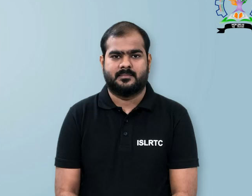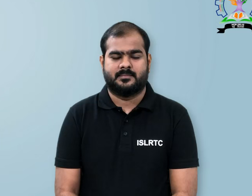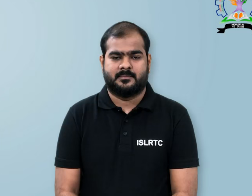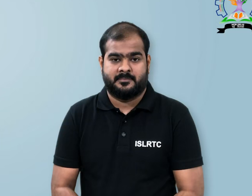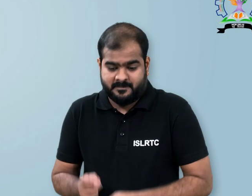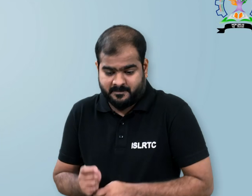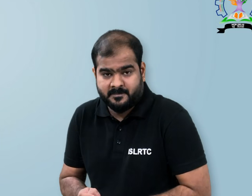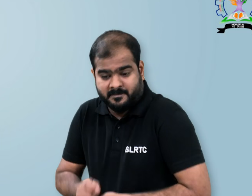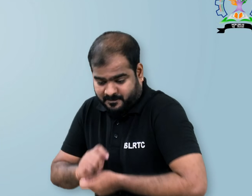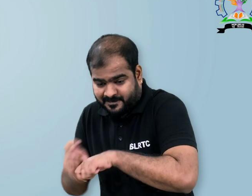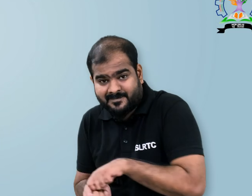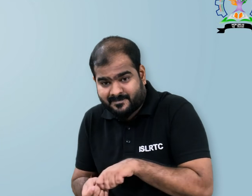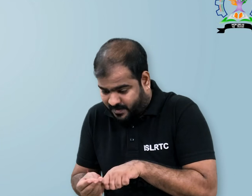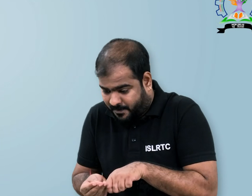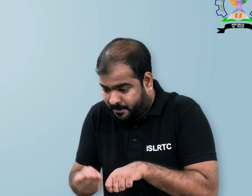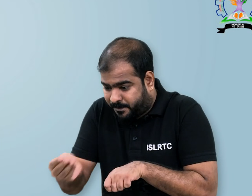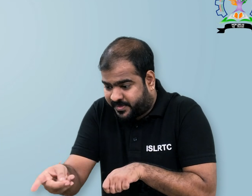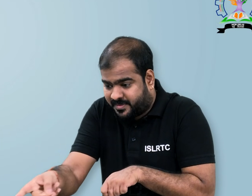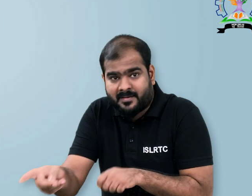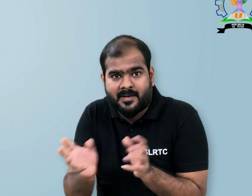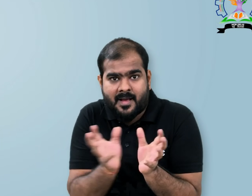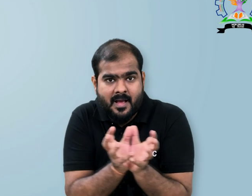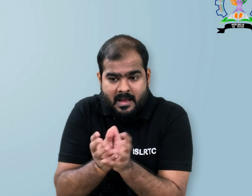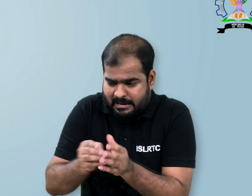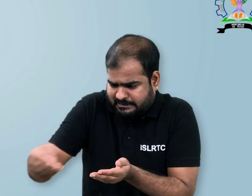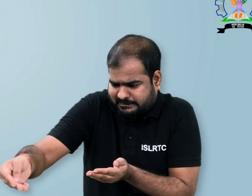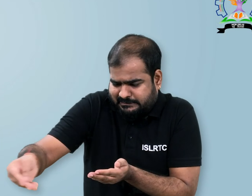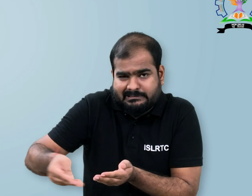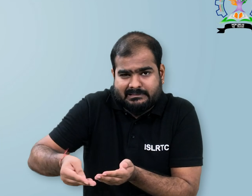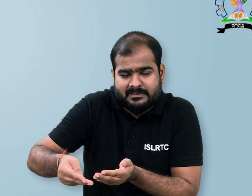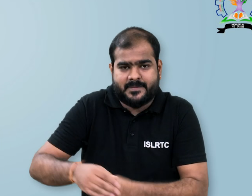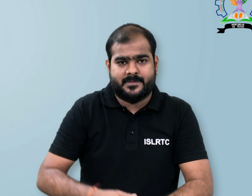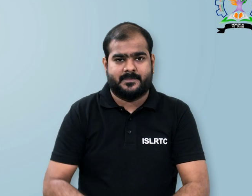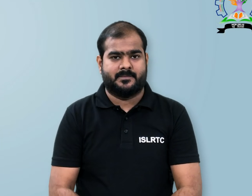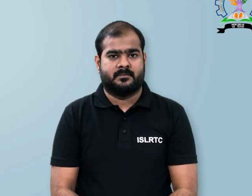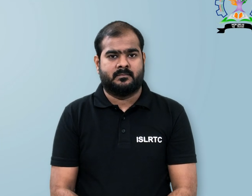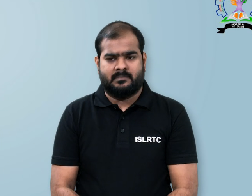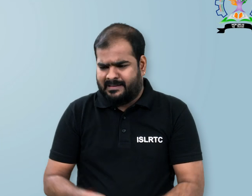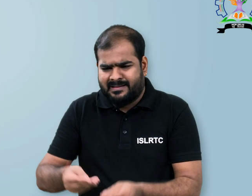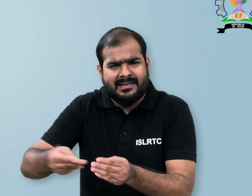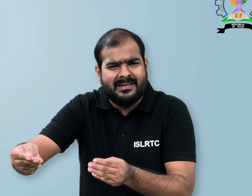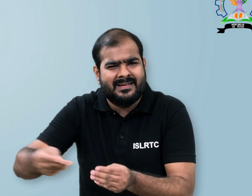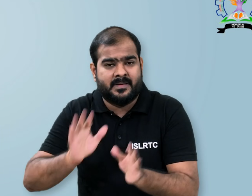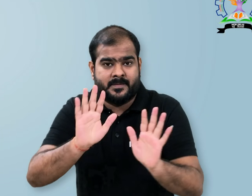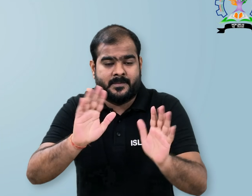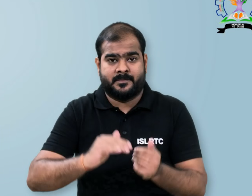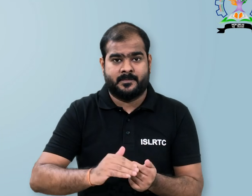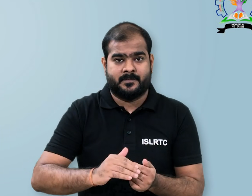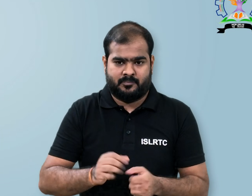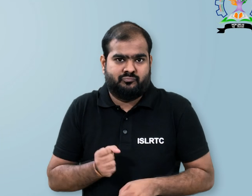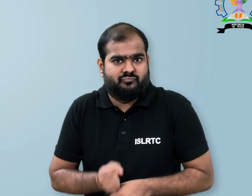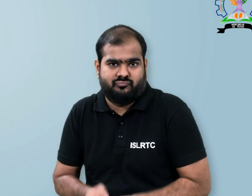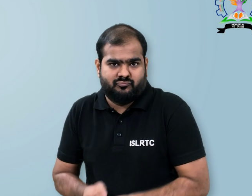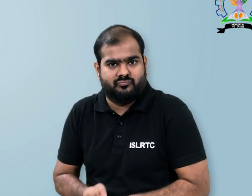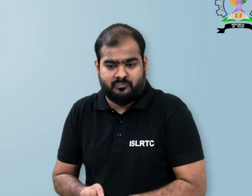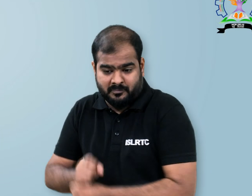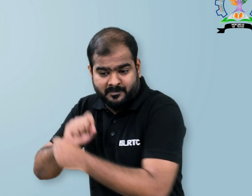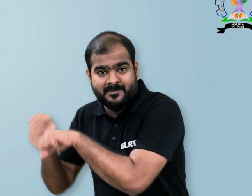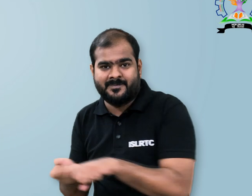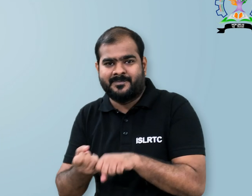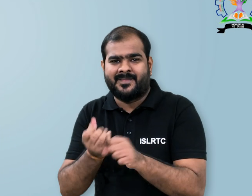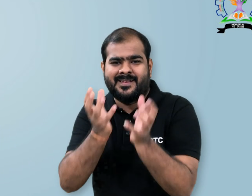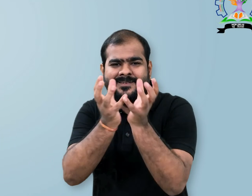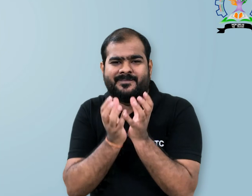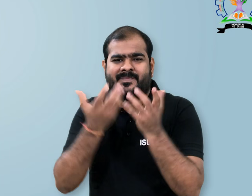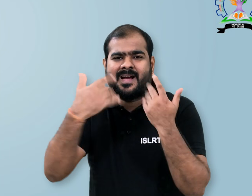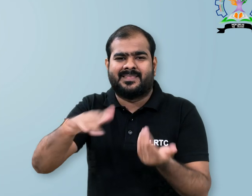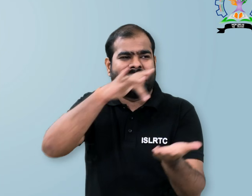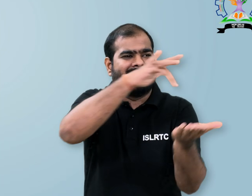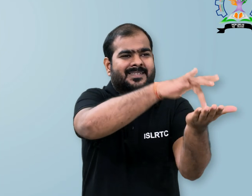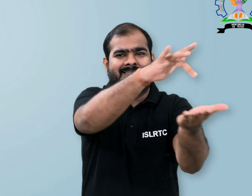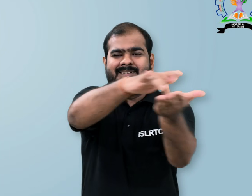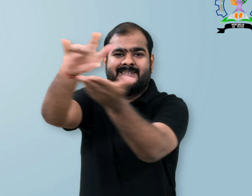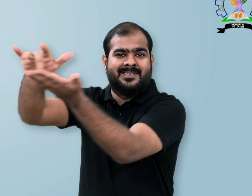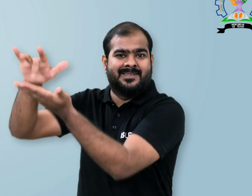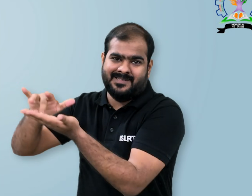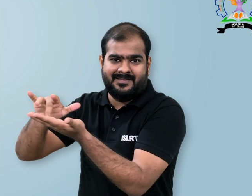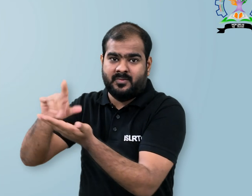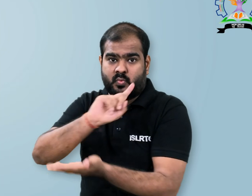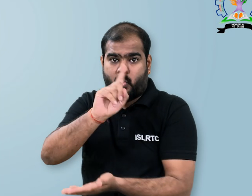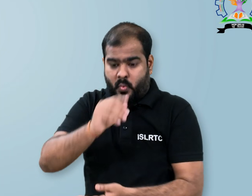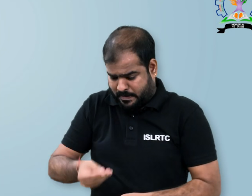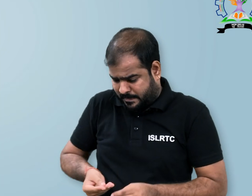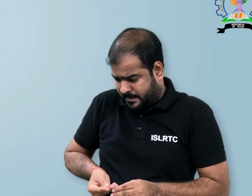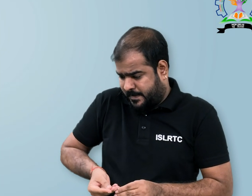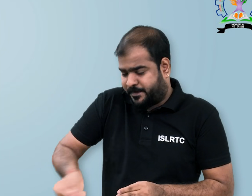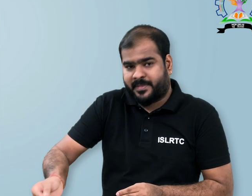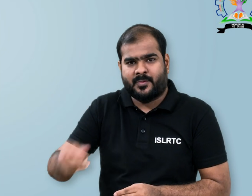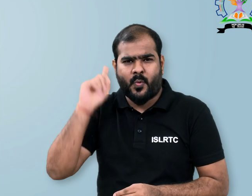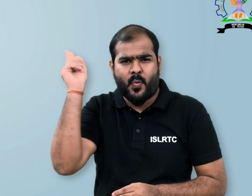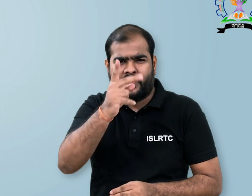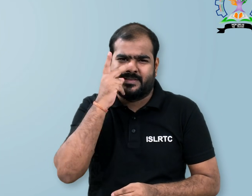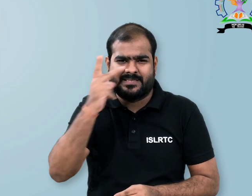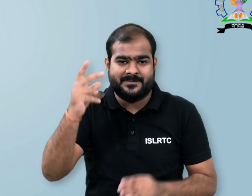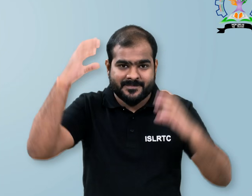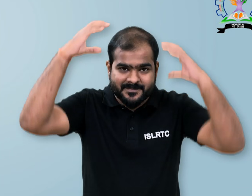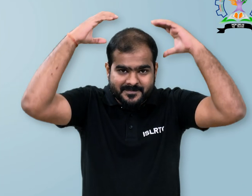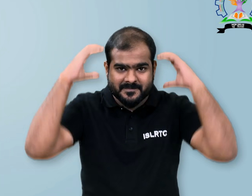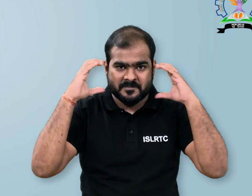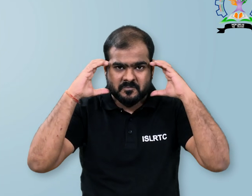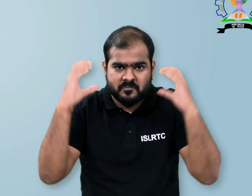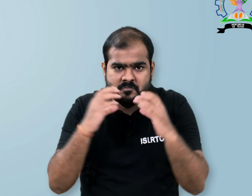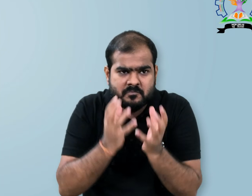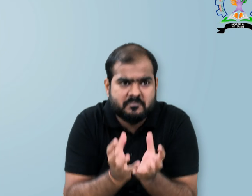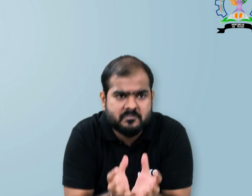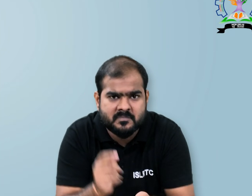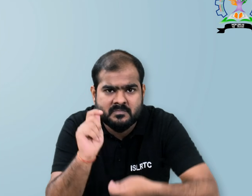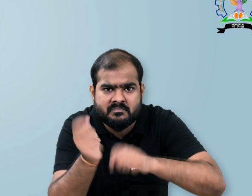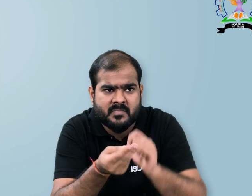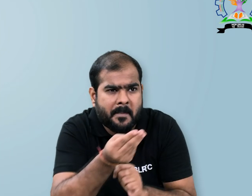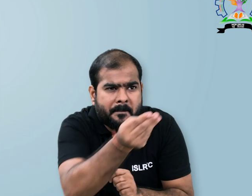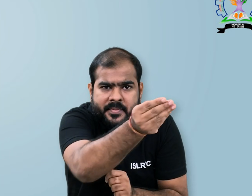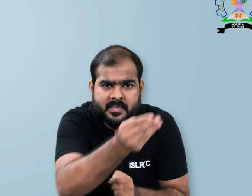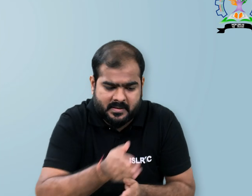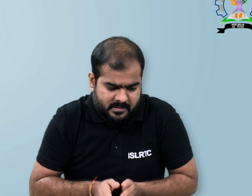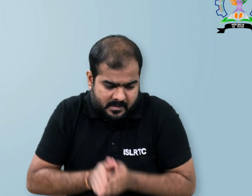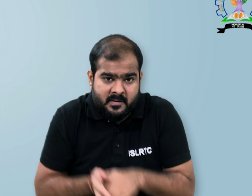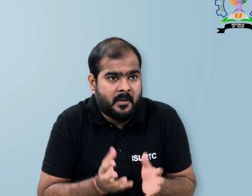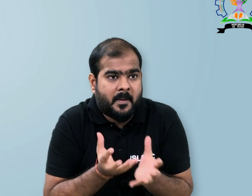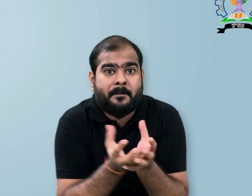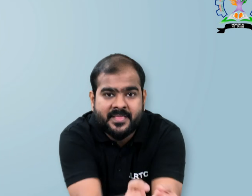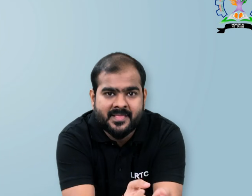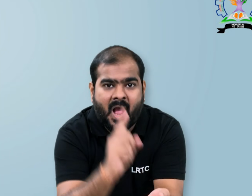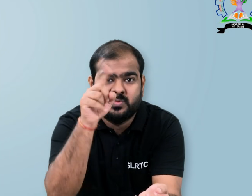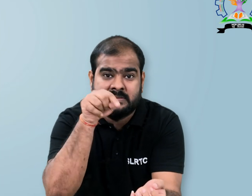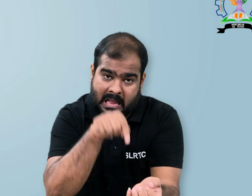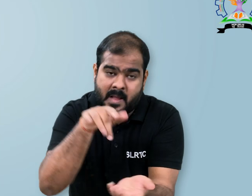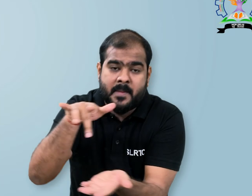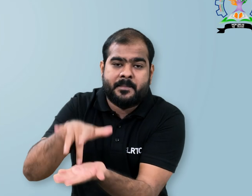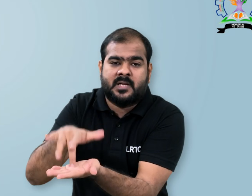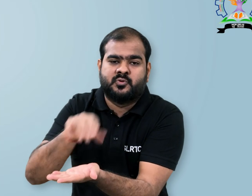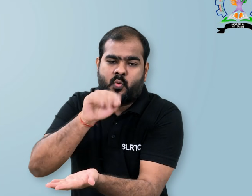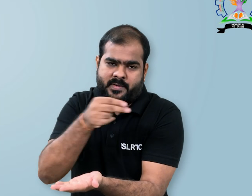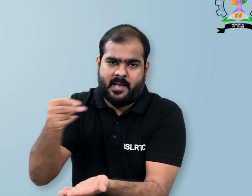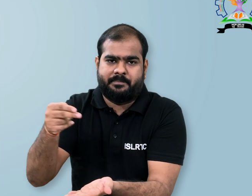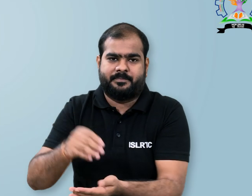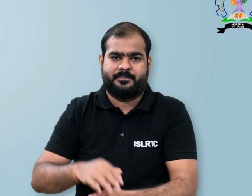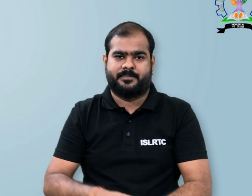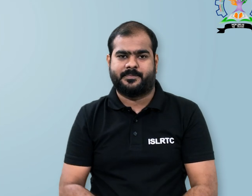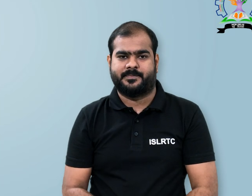Forward shortleg A very close fielding position near the batsman on the leg side.